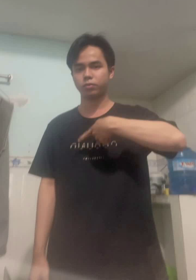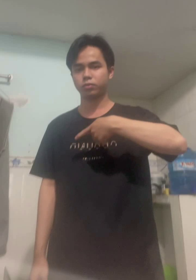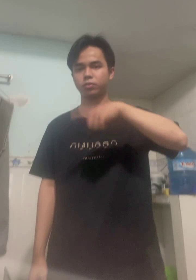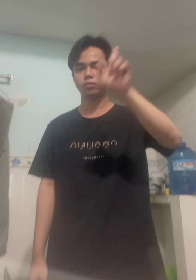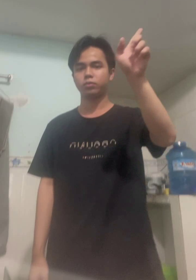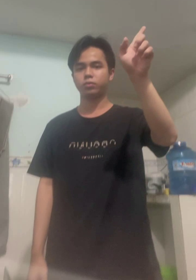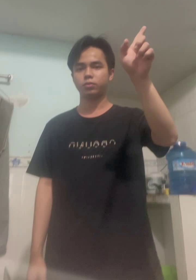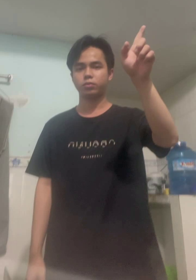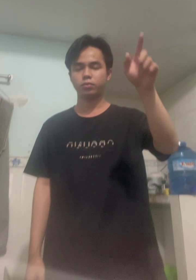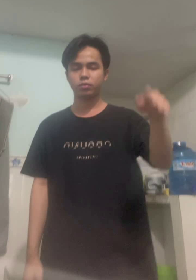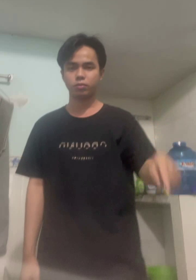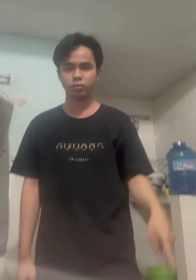di